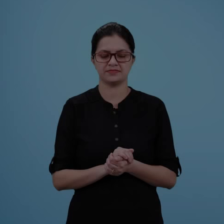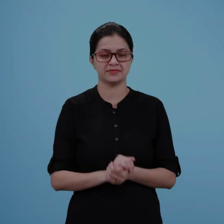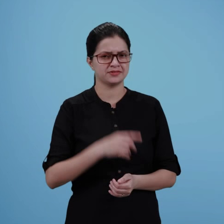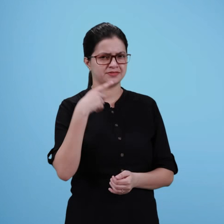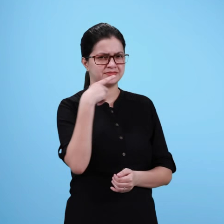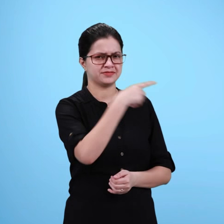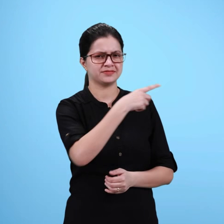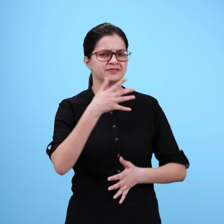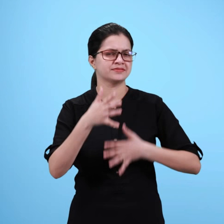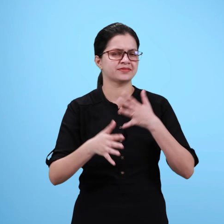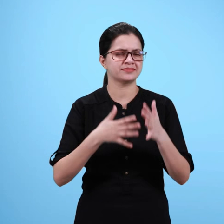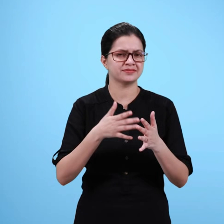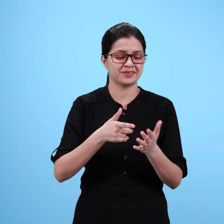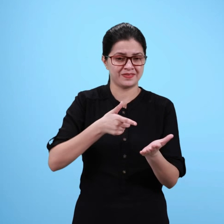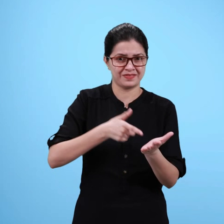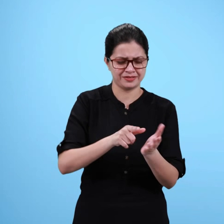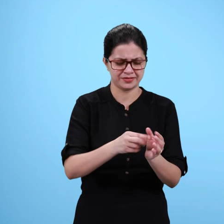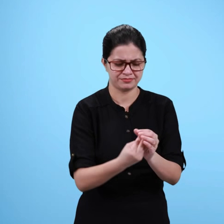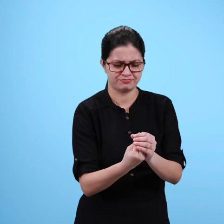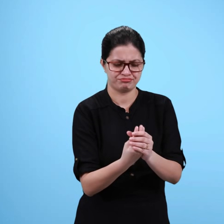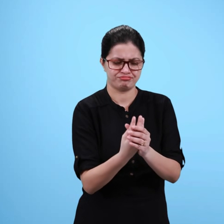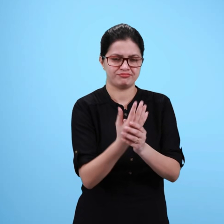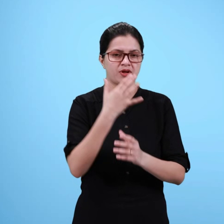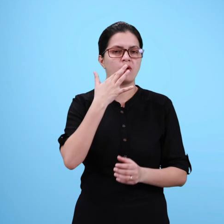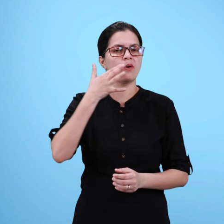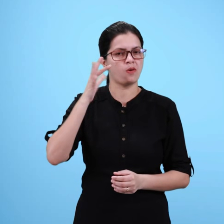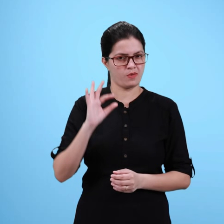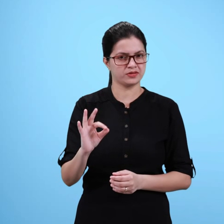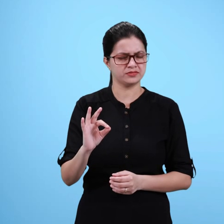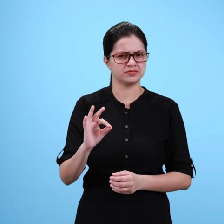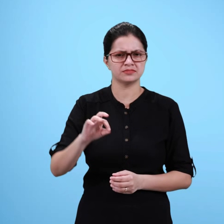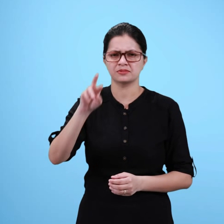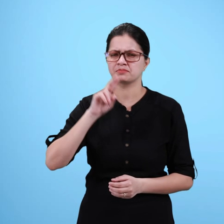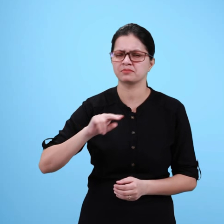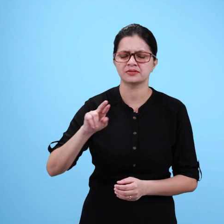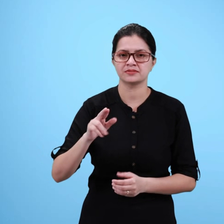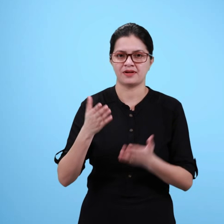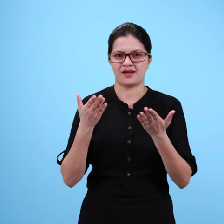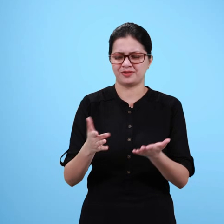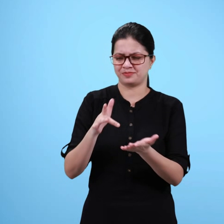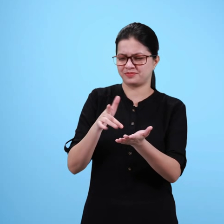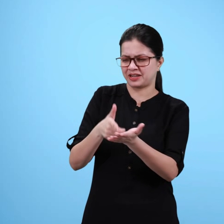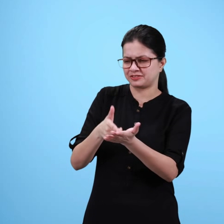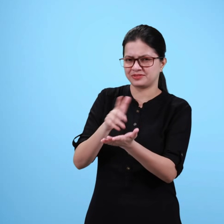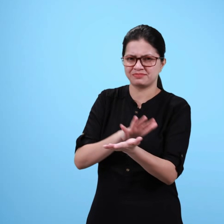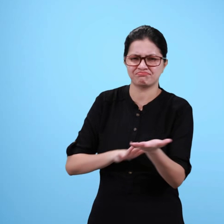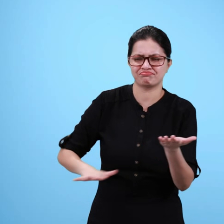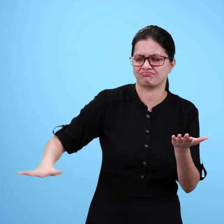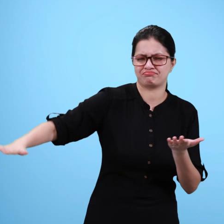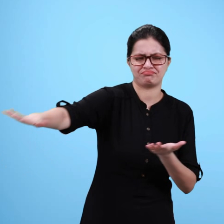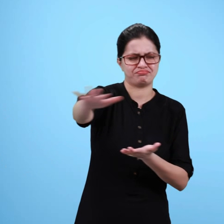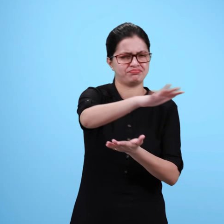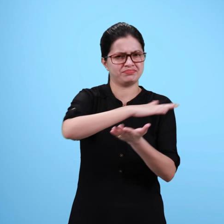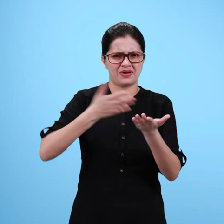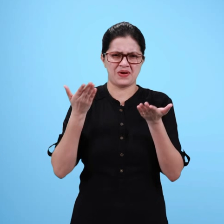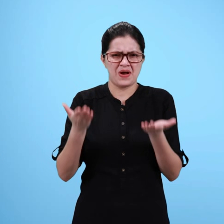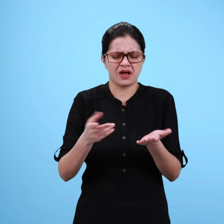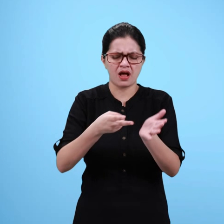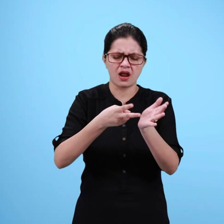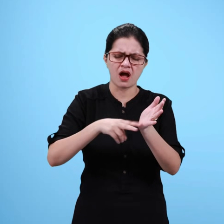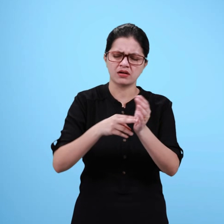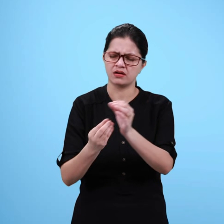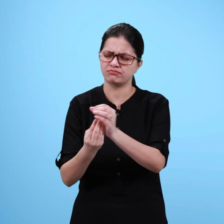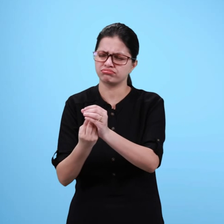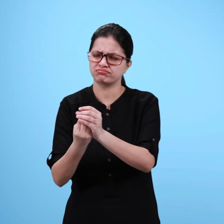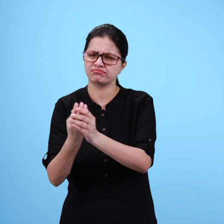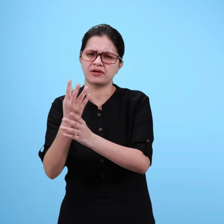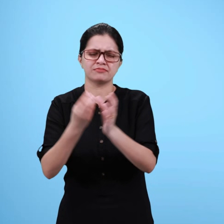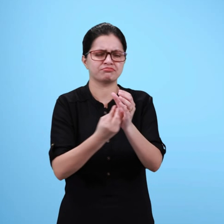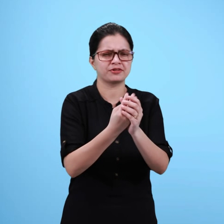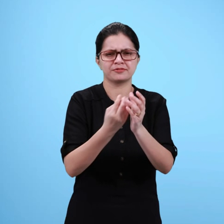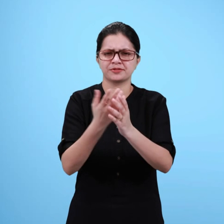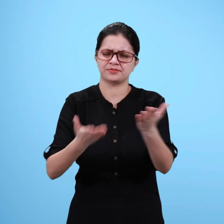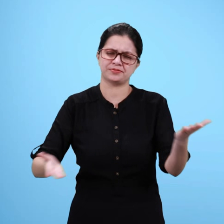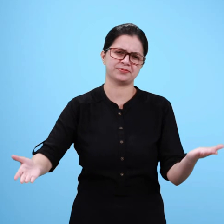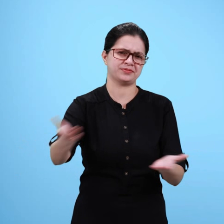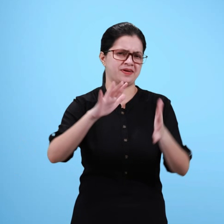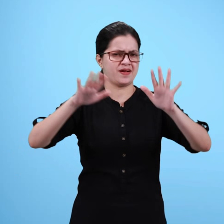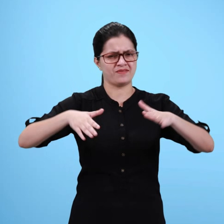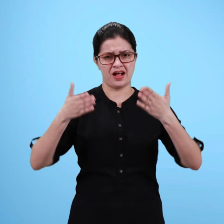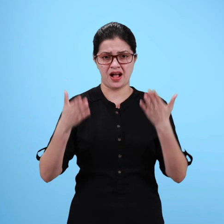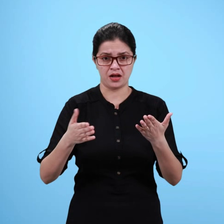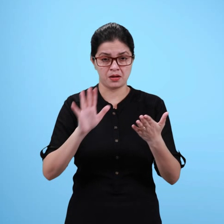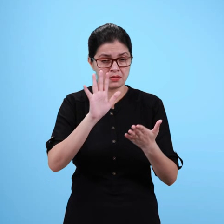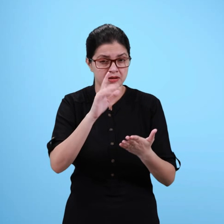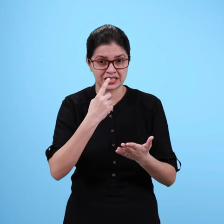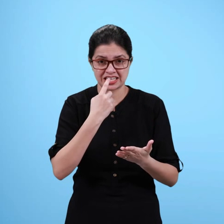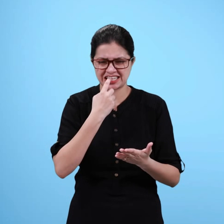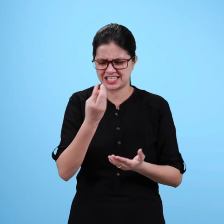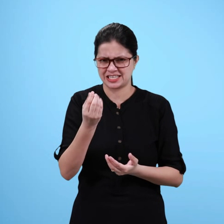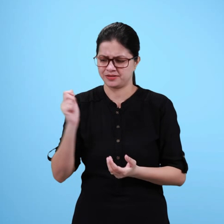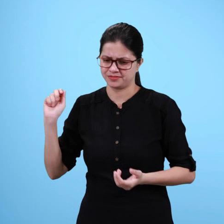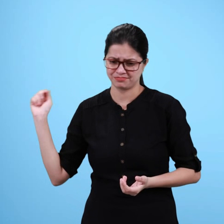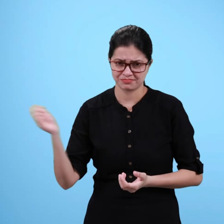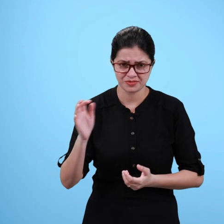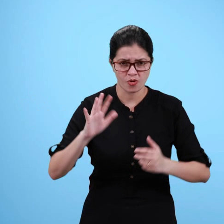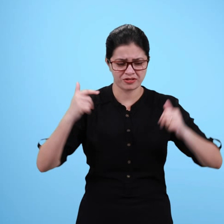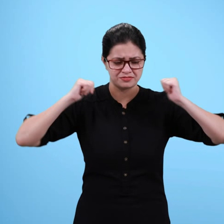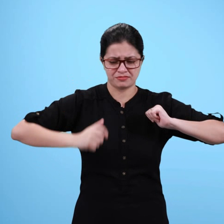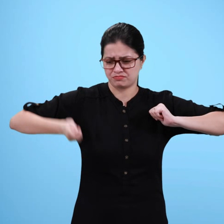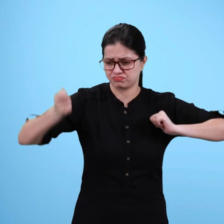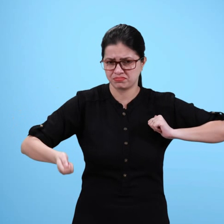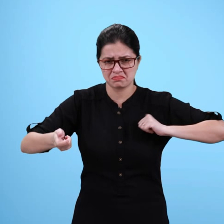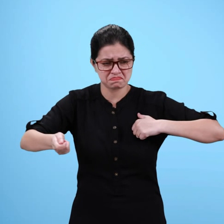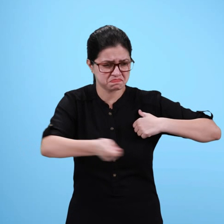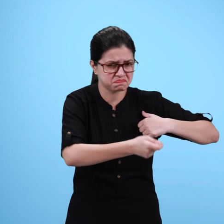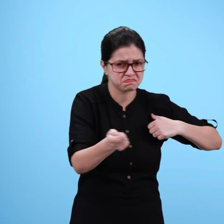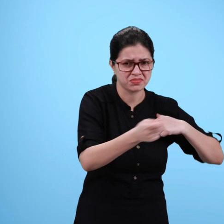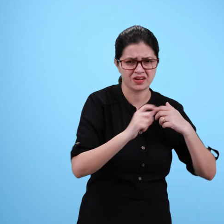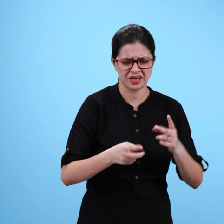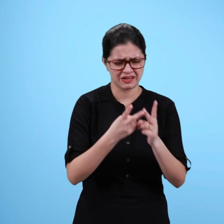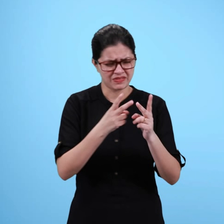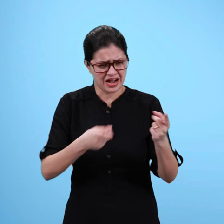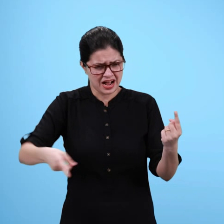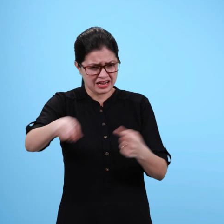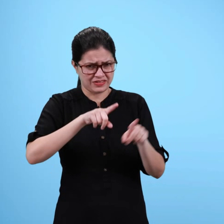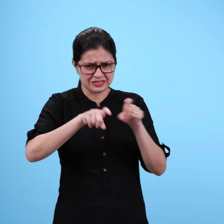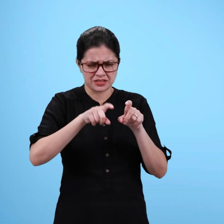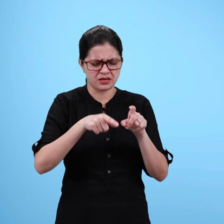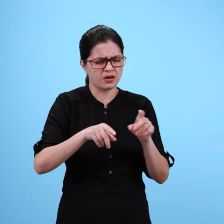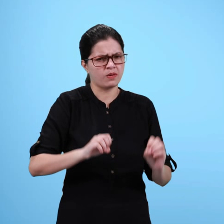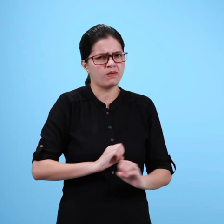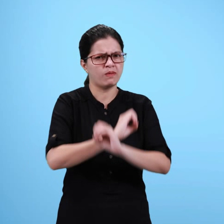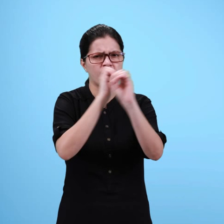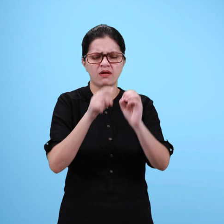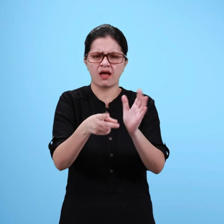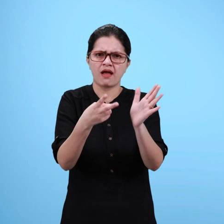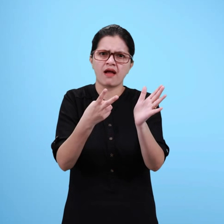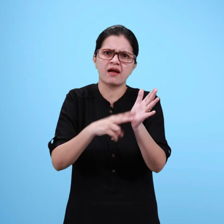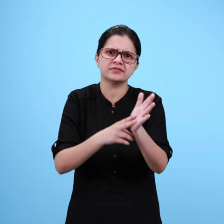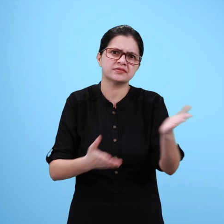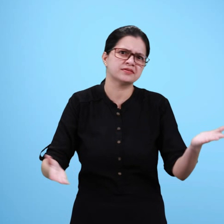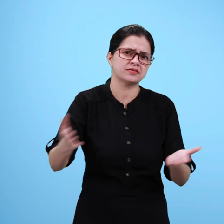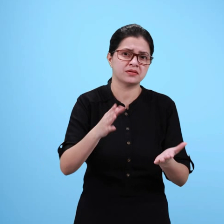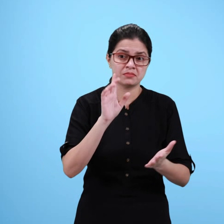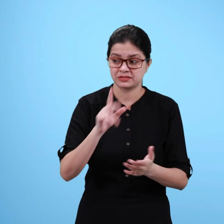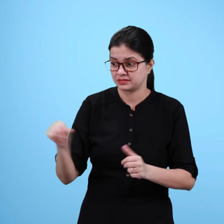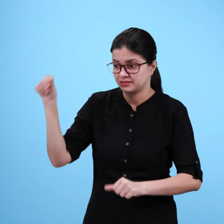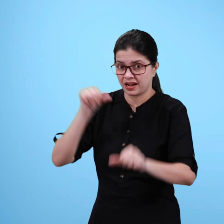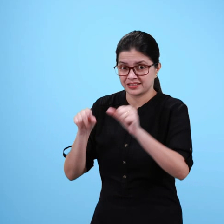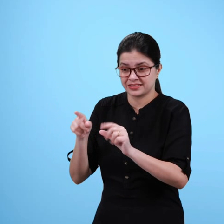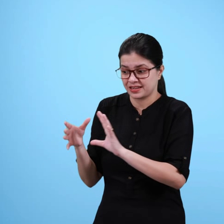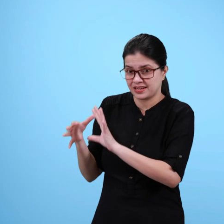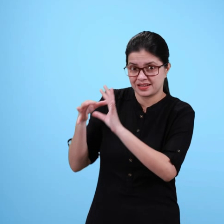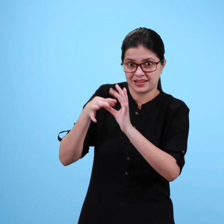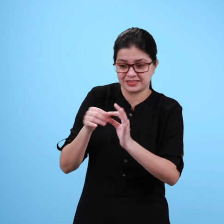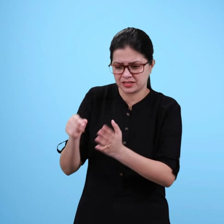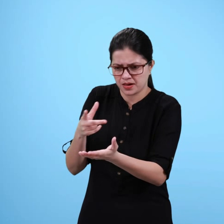Organic Farming This sign refers to organic farming. In this type of farming, organic manure and natural pesticides are used instead of chemicals. No genetic modification Is done